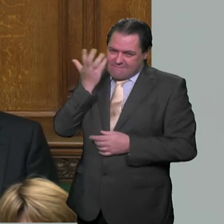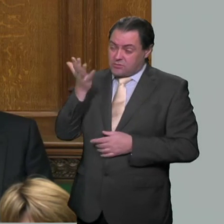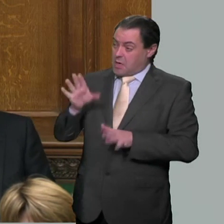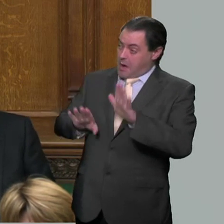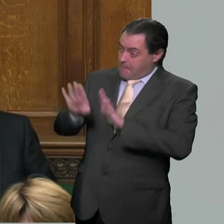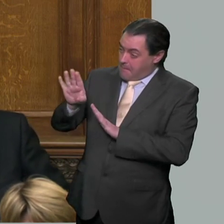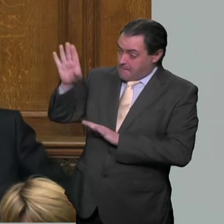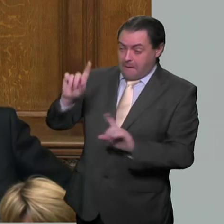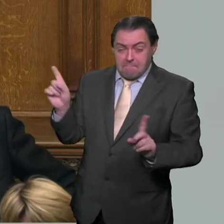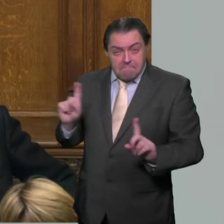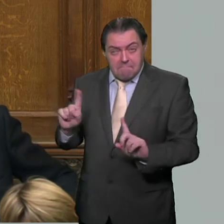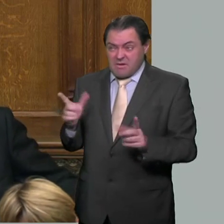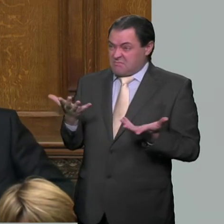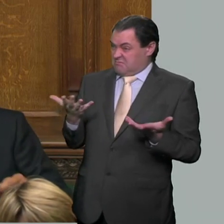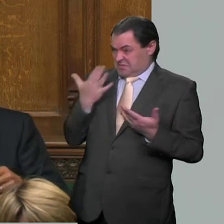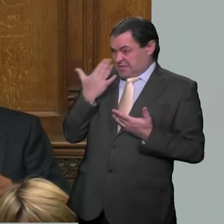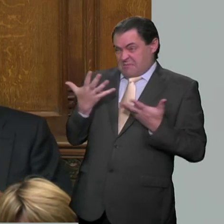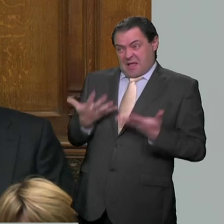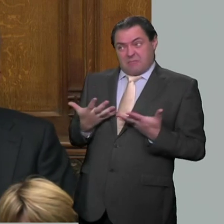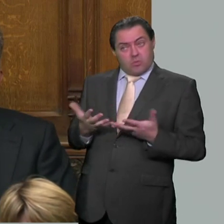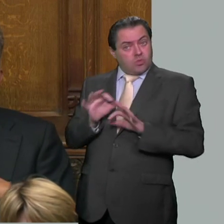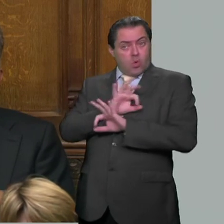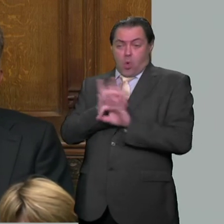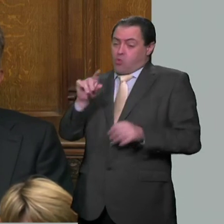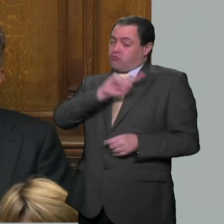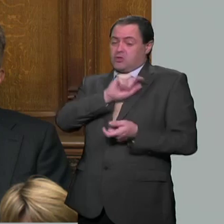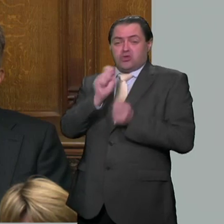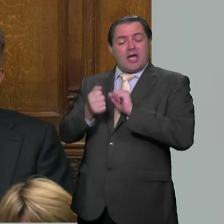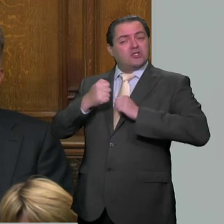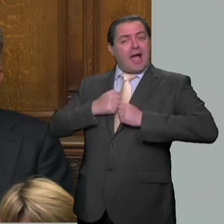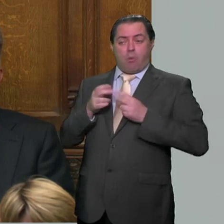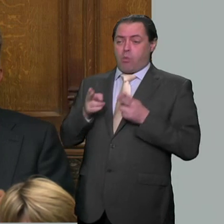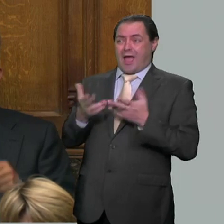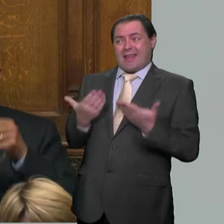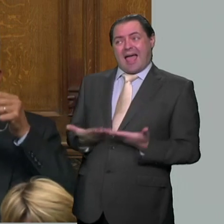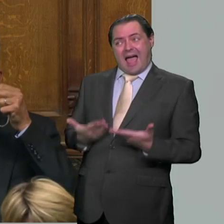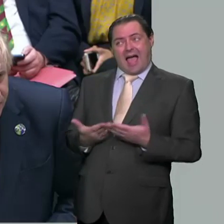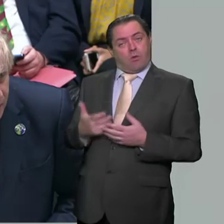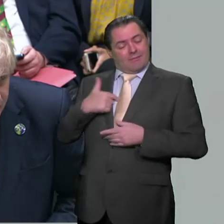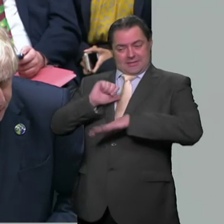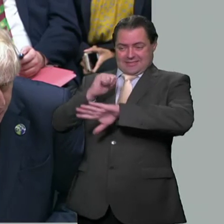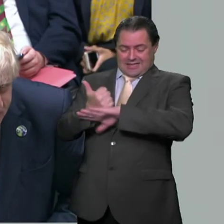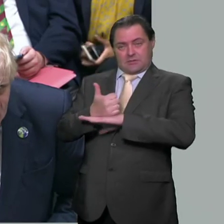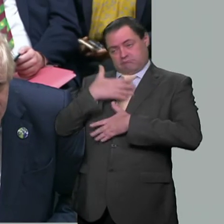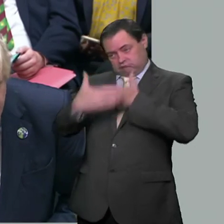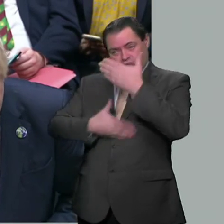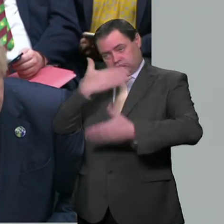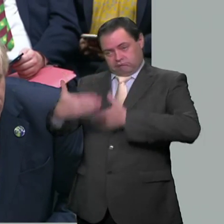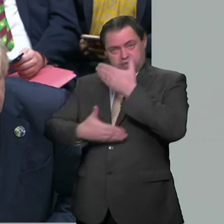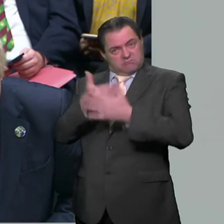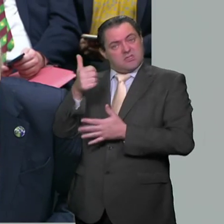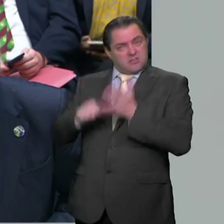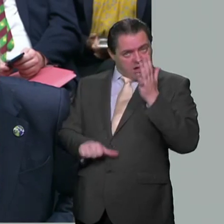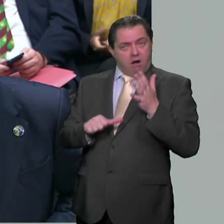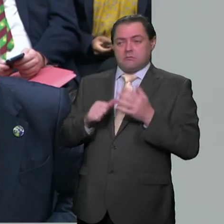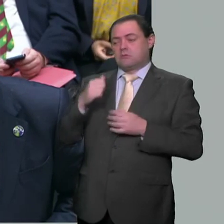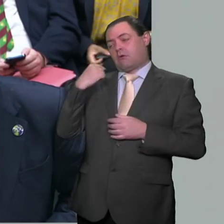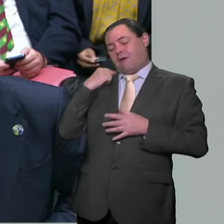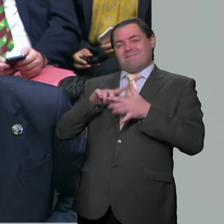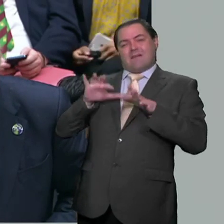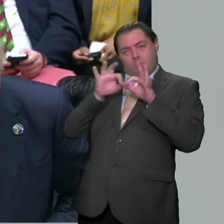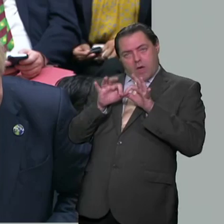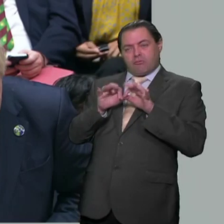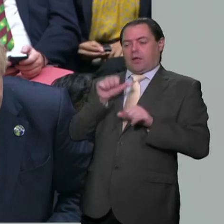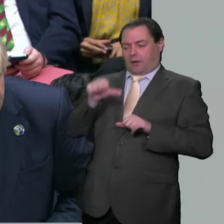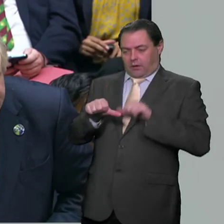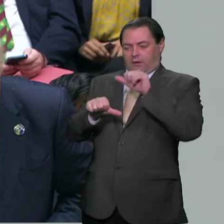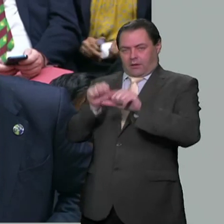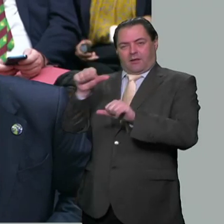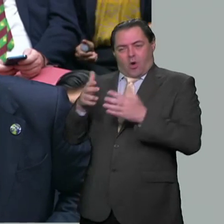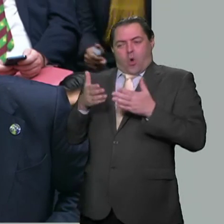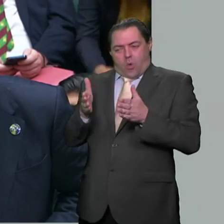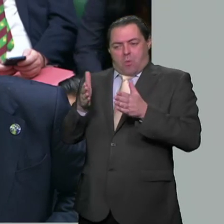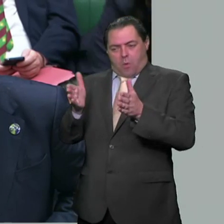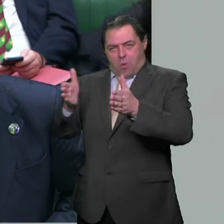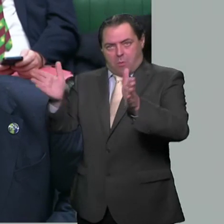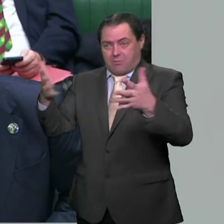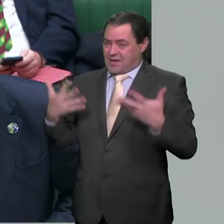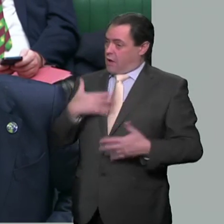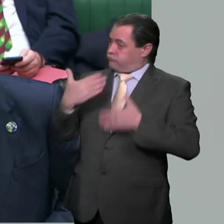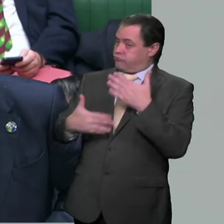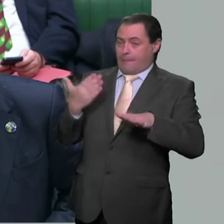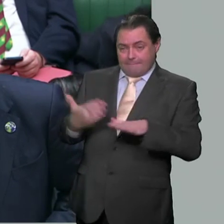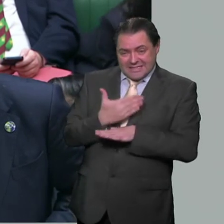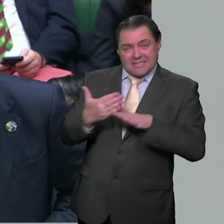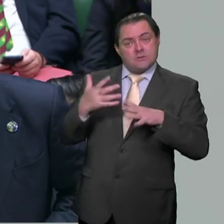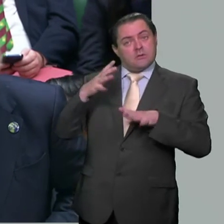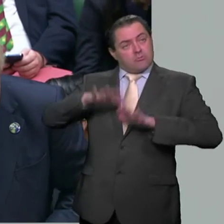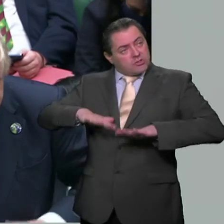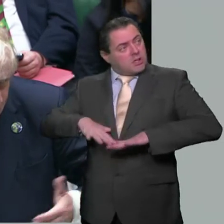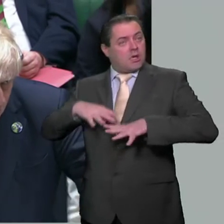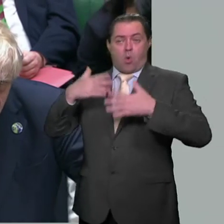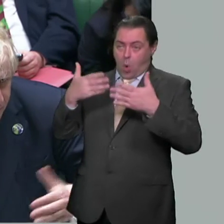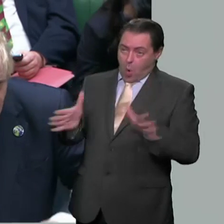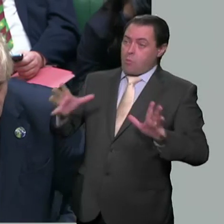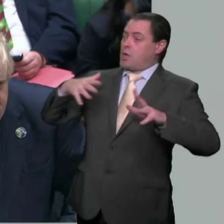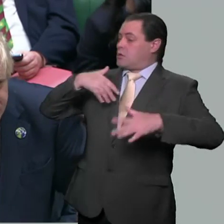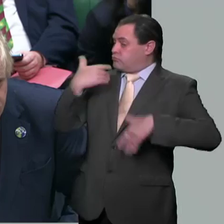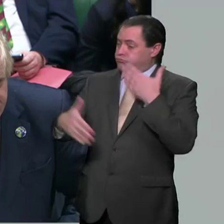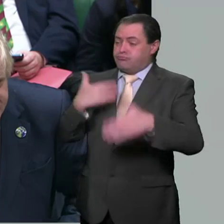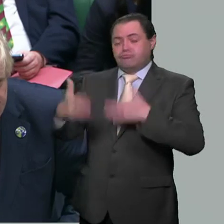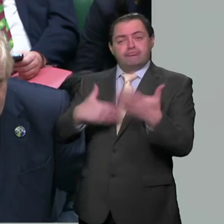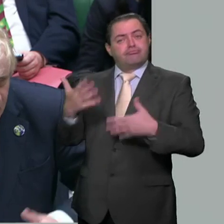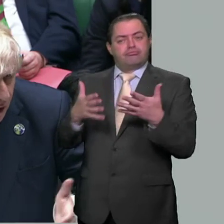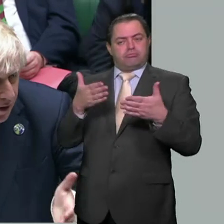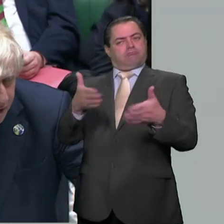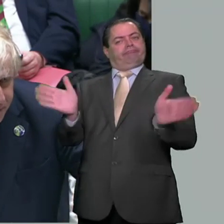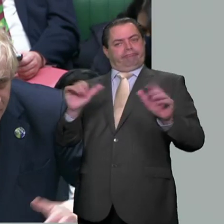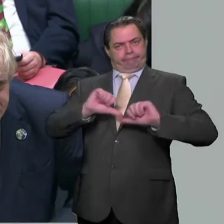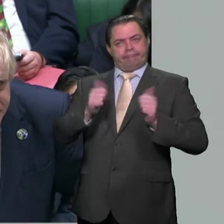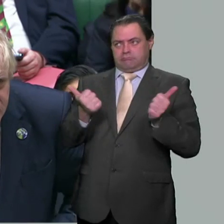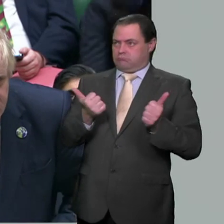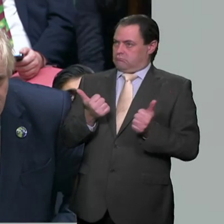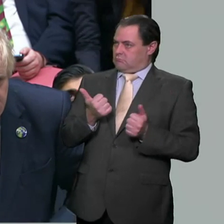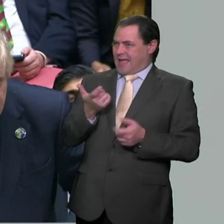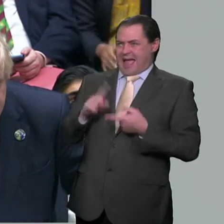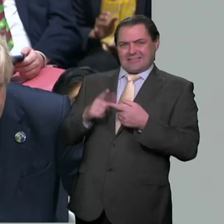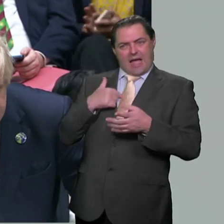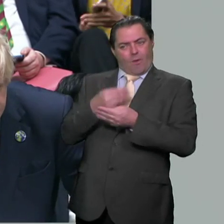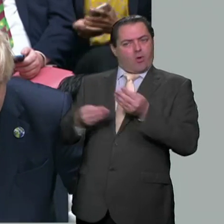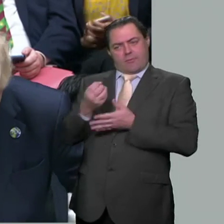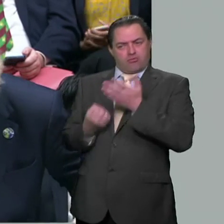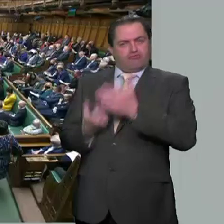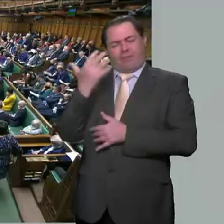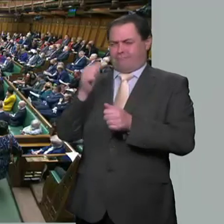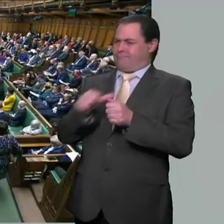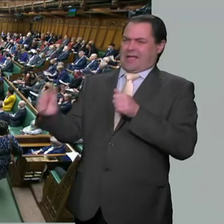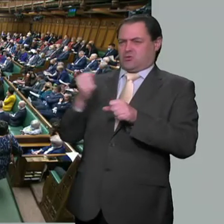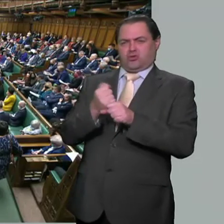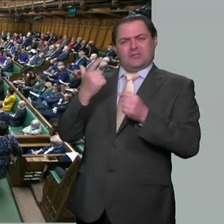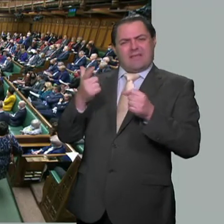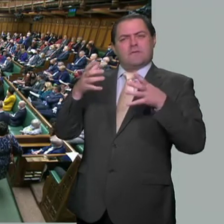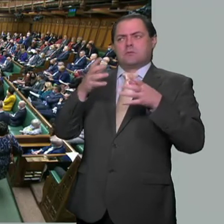We see nothing to suggest that we need to deviate from the plan we have set out that began with the road map in February, that we are sticking to, and that has given business and this country the ability to get on and achieve the unlockings that we have seen and indeed the fastest economic growth in the G7.